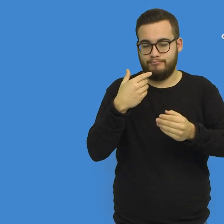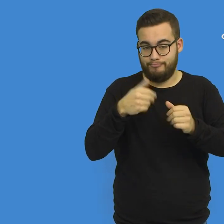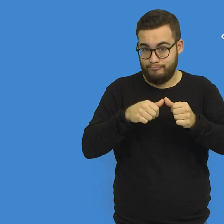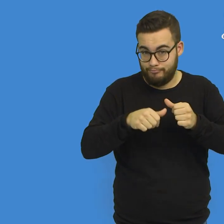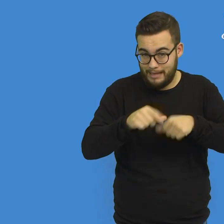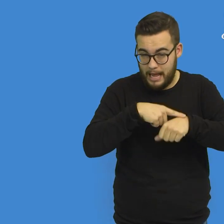a partir de